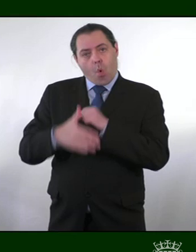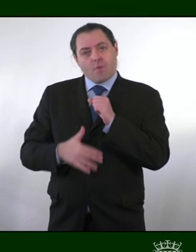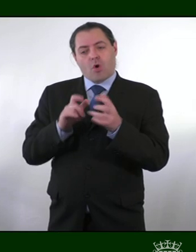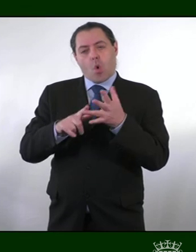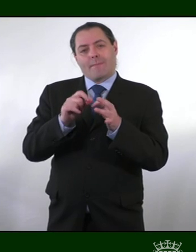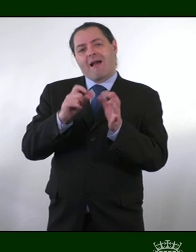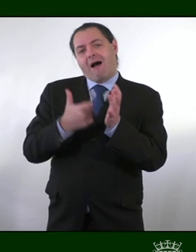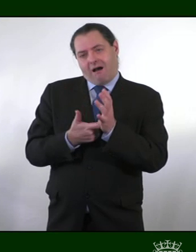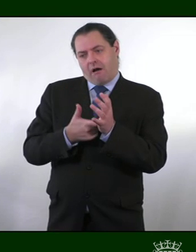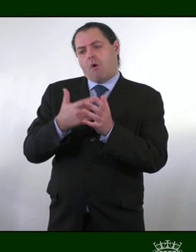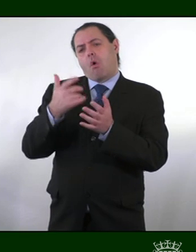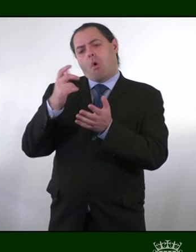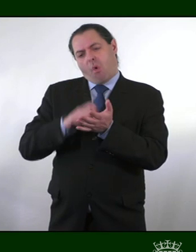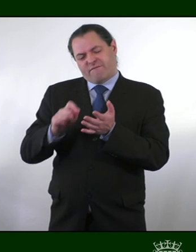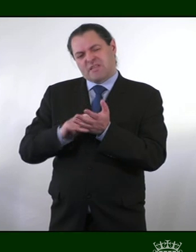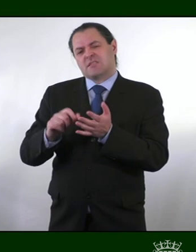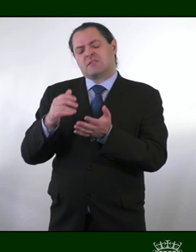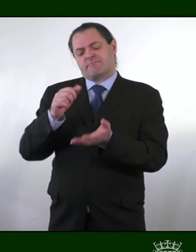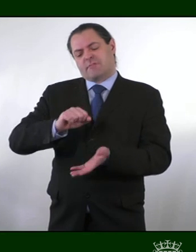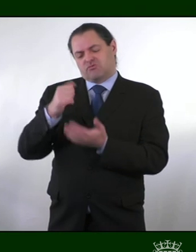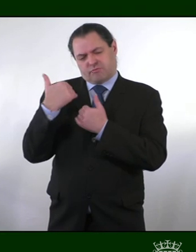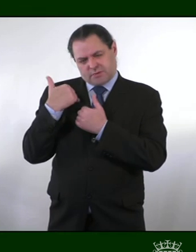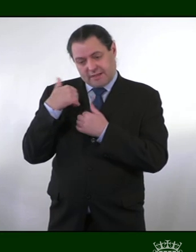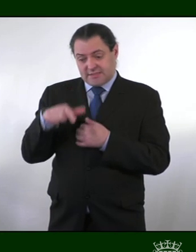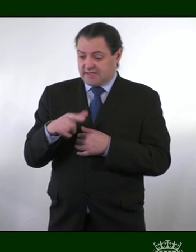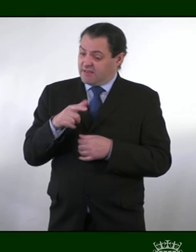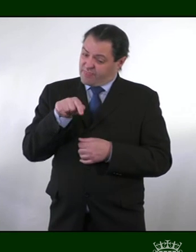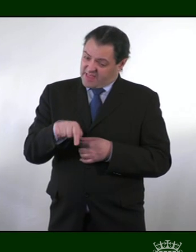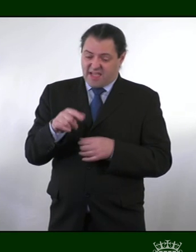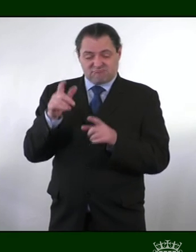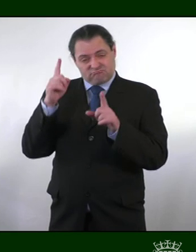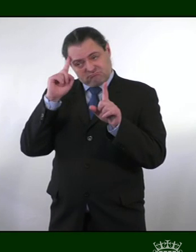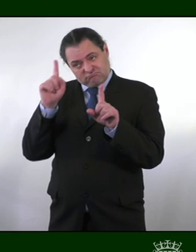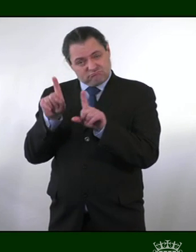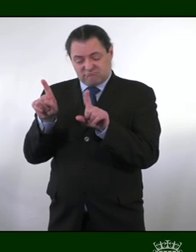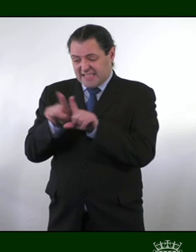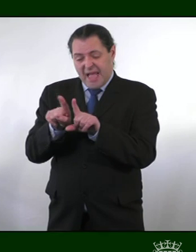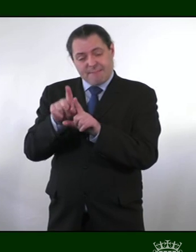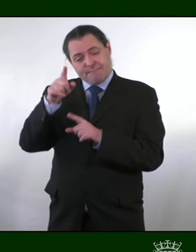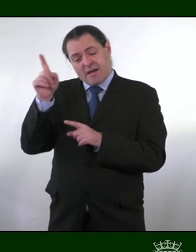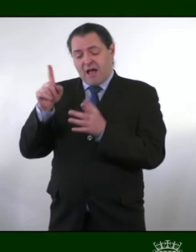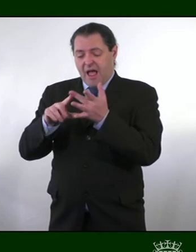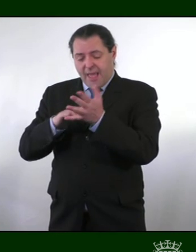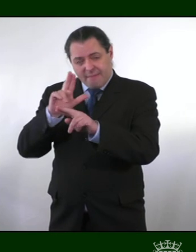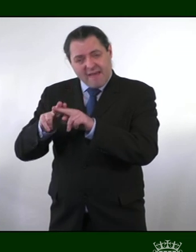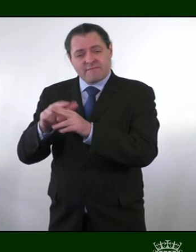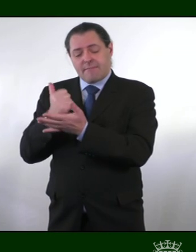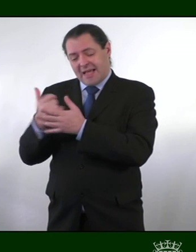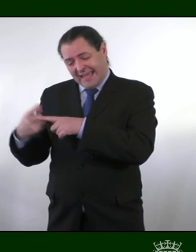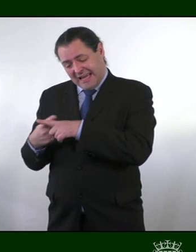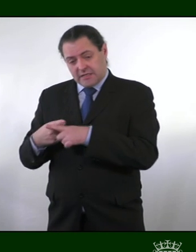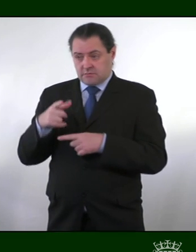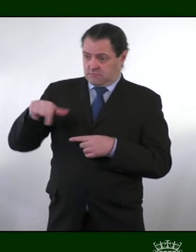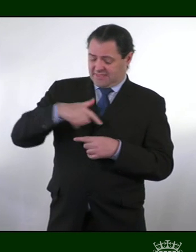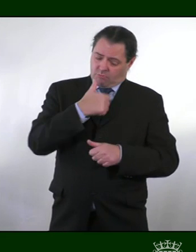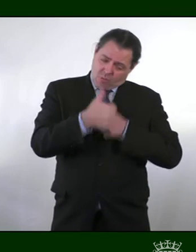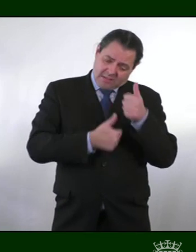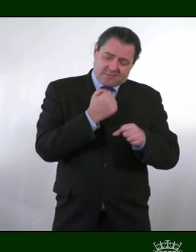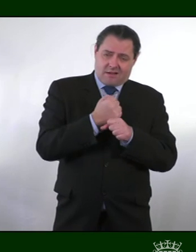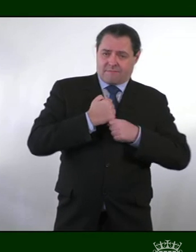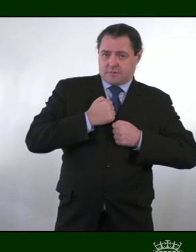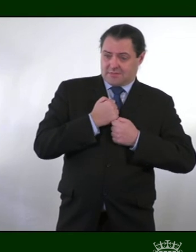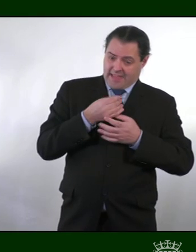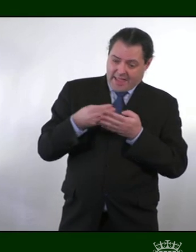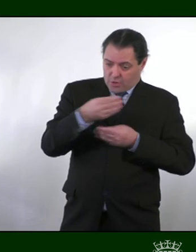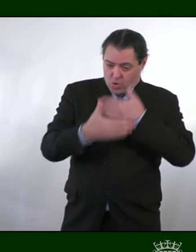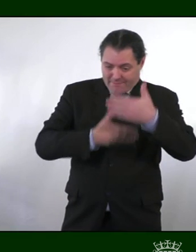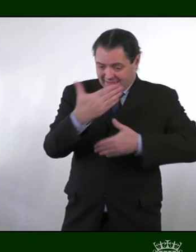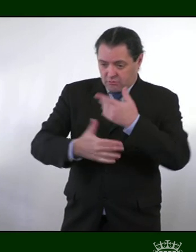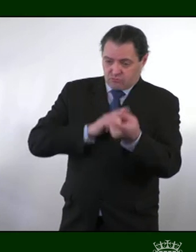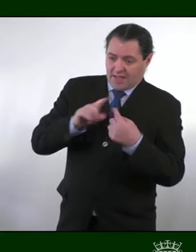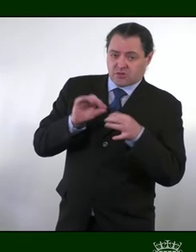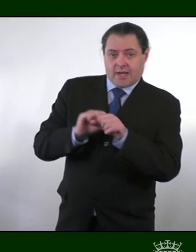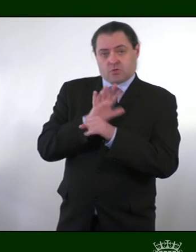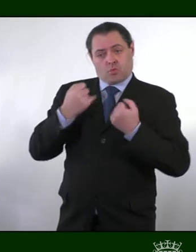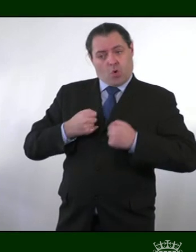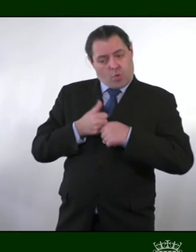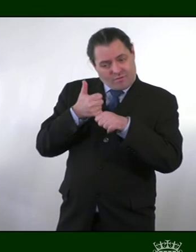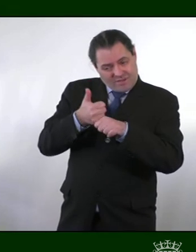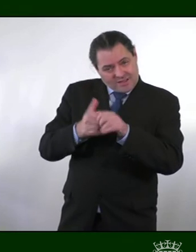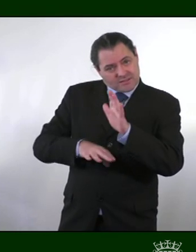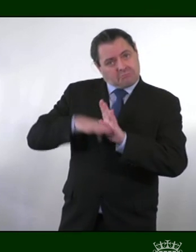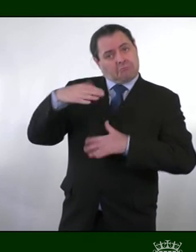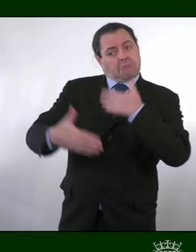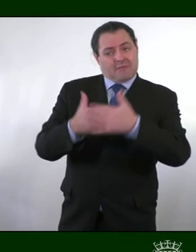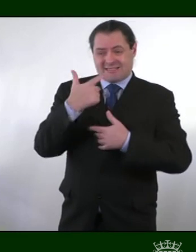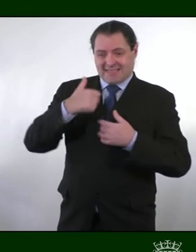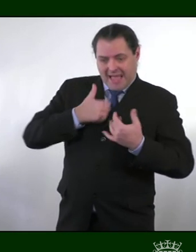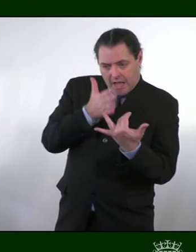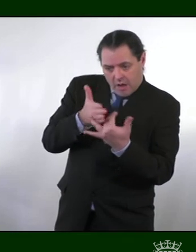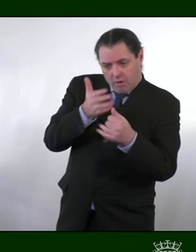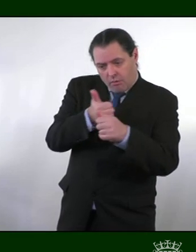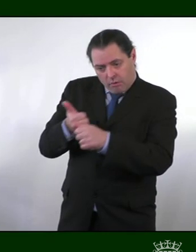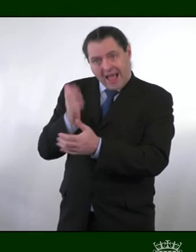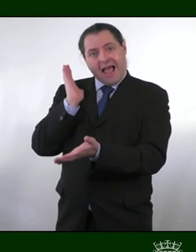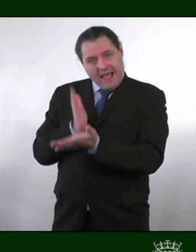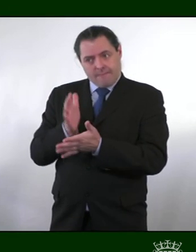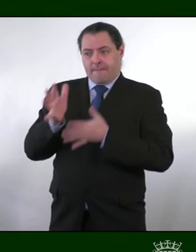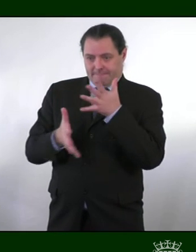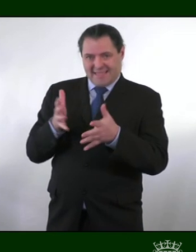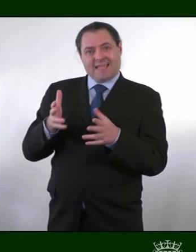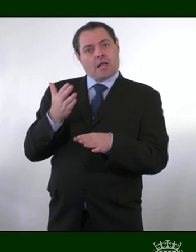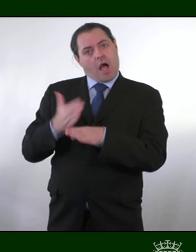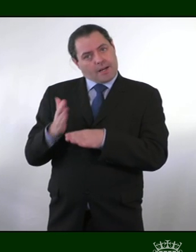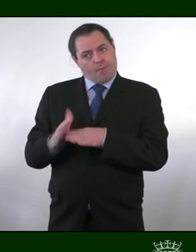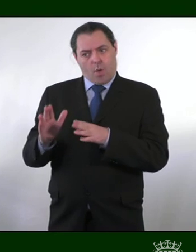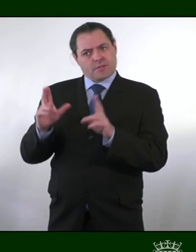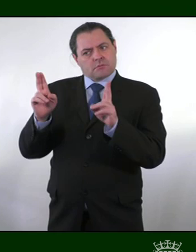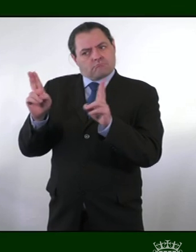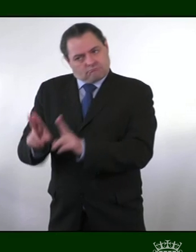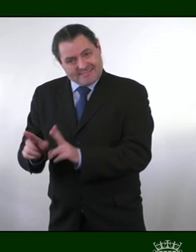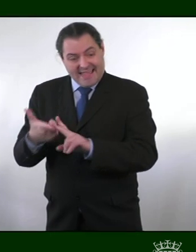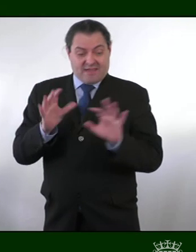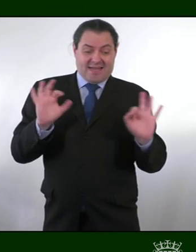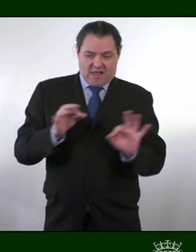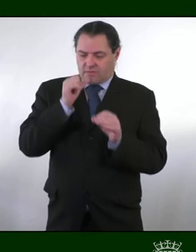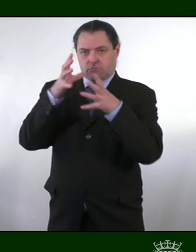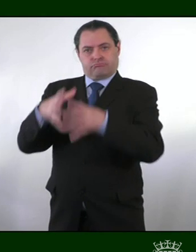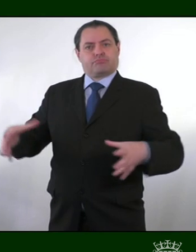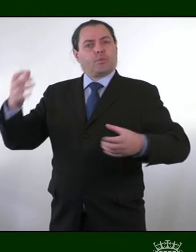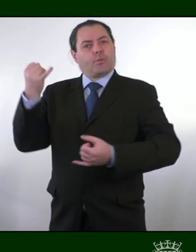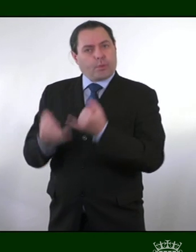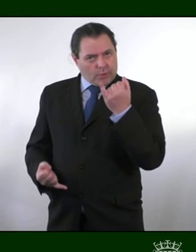I am glad that the OBR has today joined the IMF and the Bank of England in commending the Government’s economic response and recognising and stating explicitly that the interventions that we have put in place have reduced the level of unemployment and saved people’s jobs.